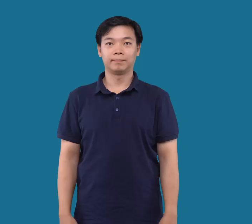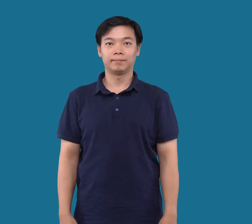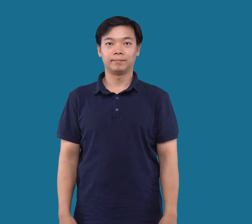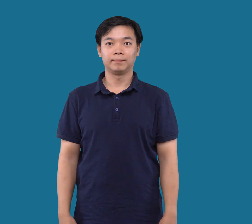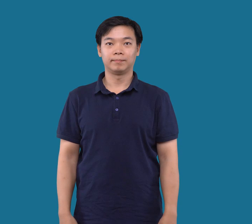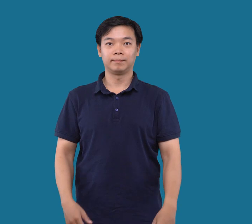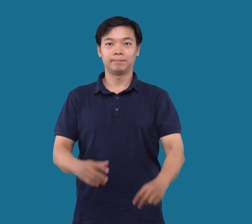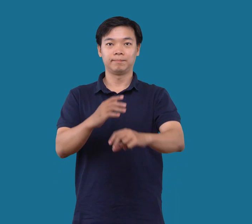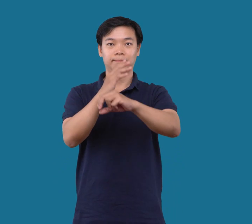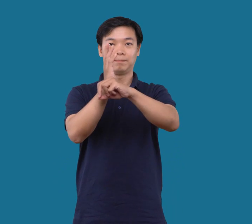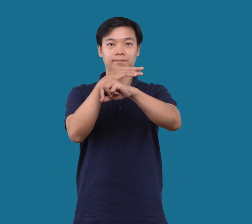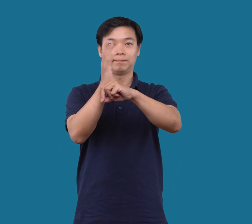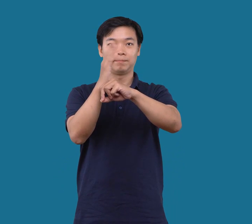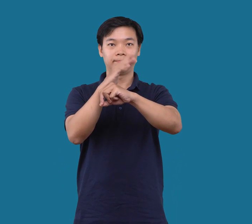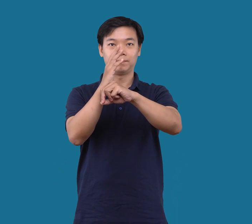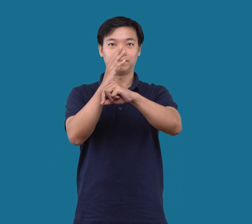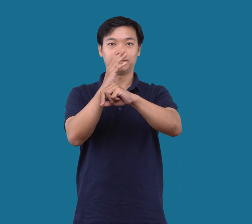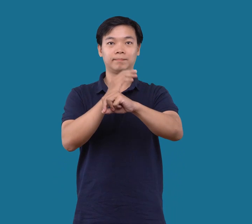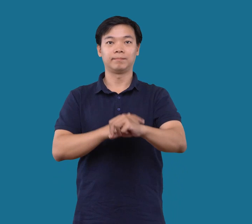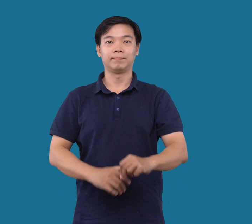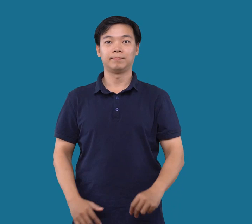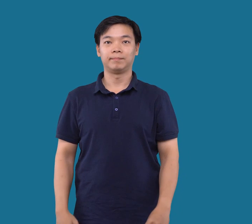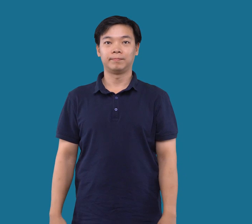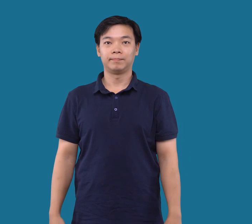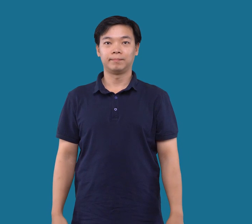con nhím